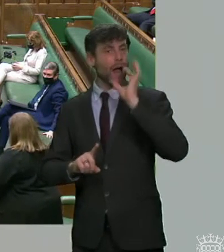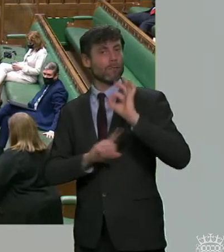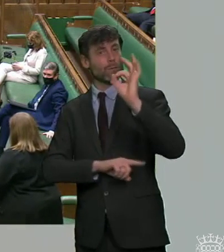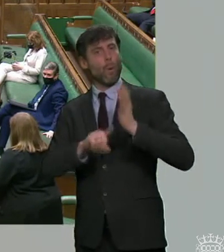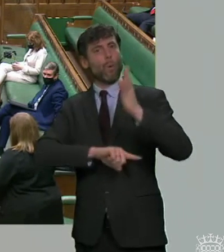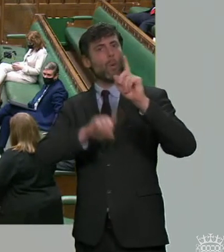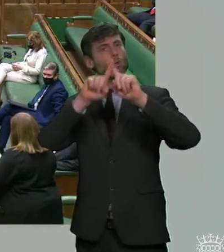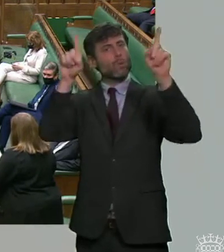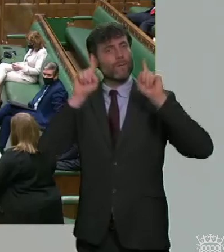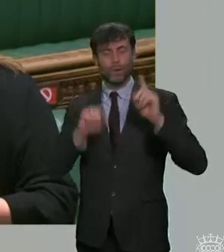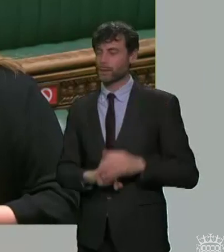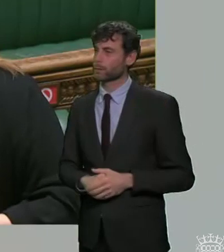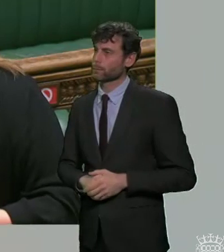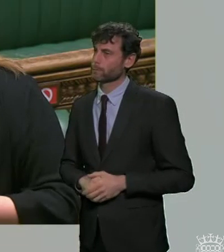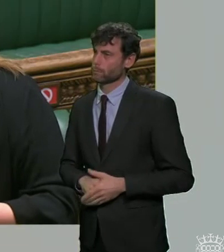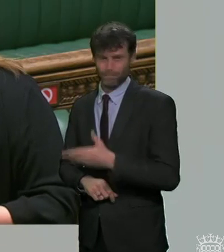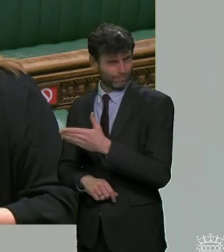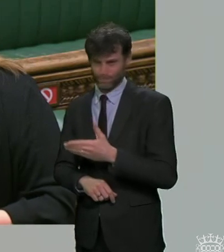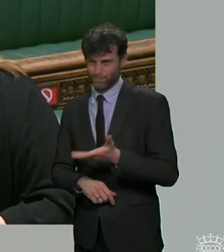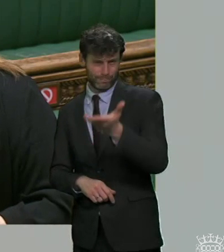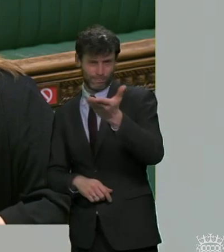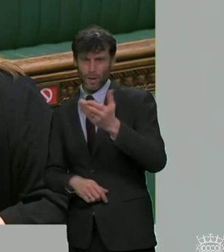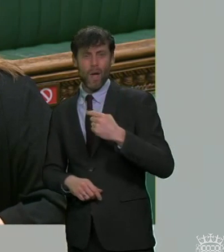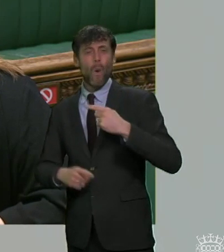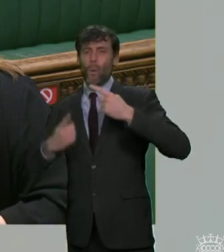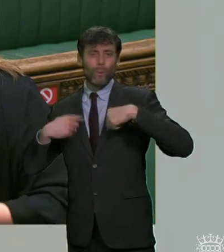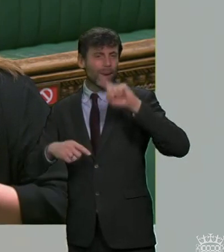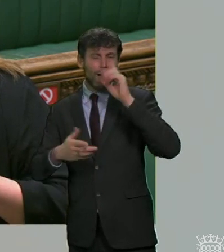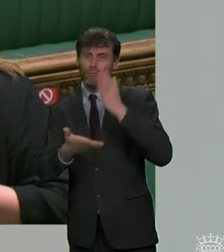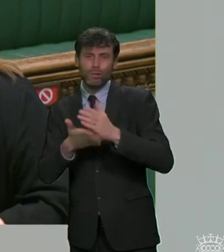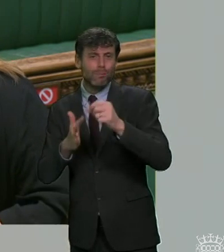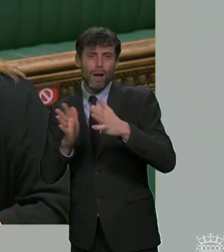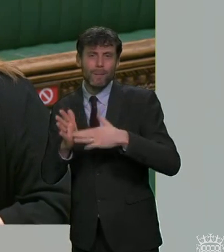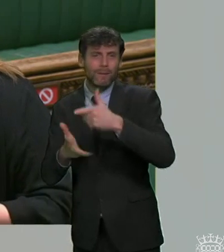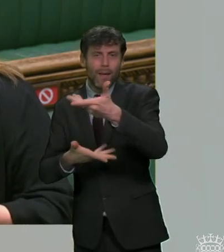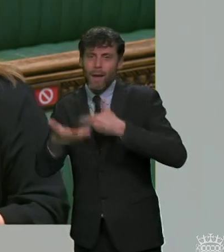That is just not the case. We know that we cannot trust a word that the Prime Minister says on this.